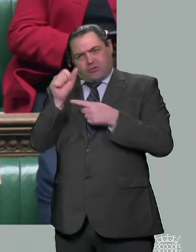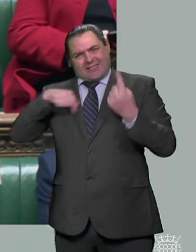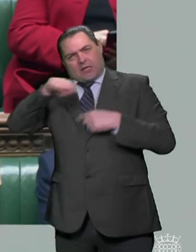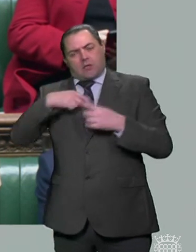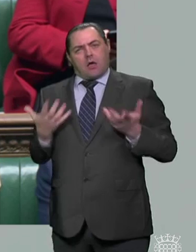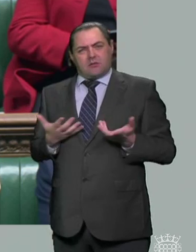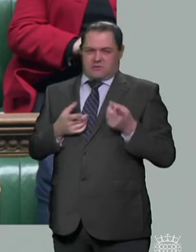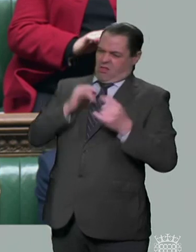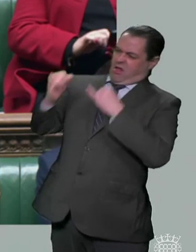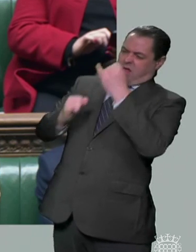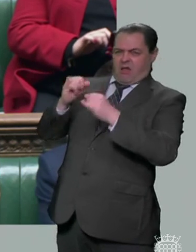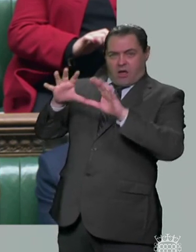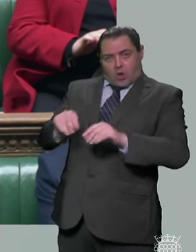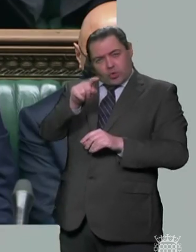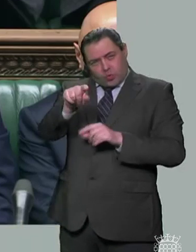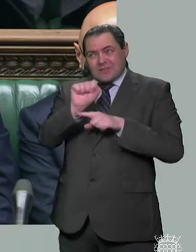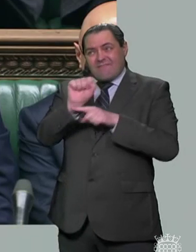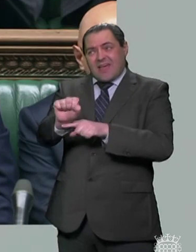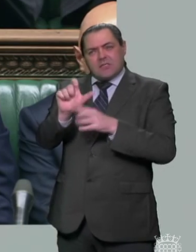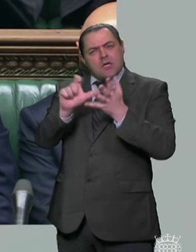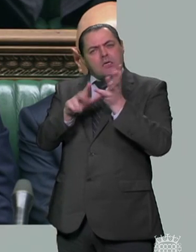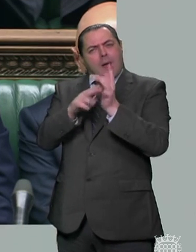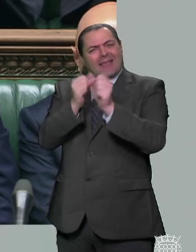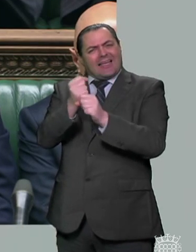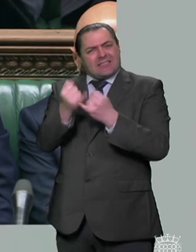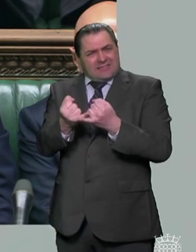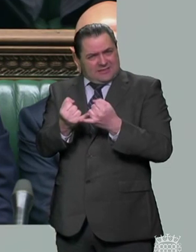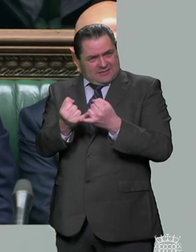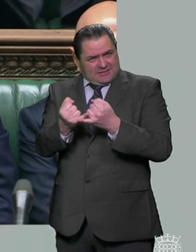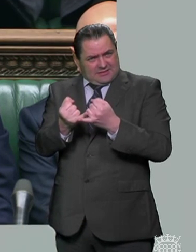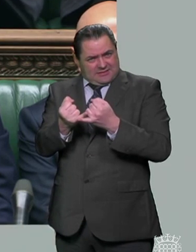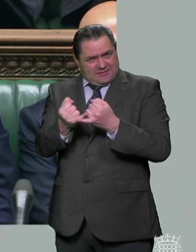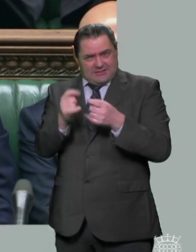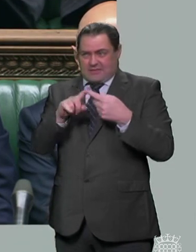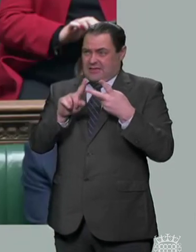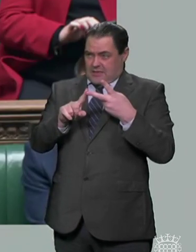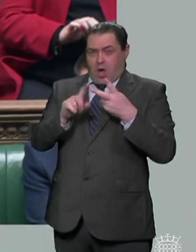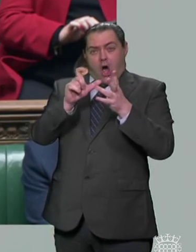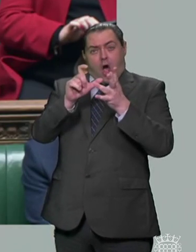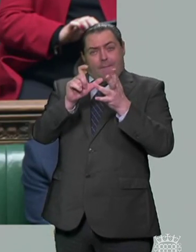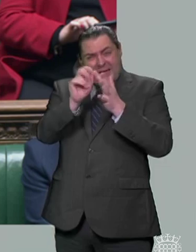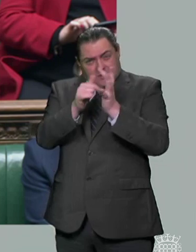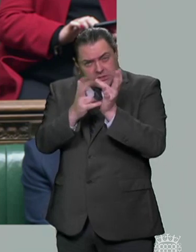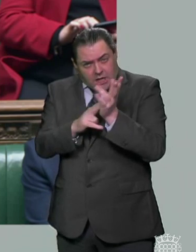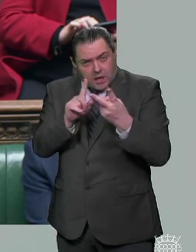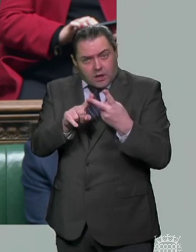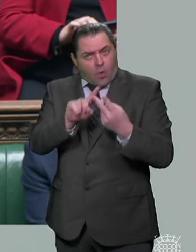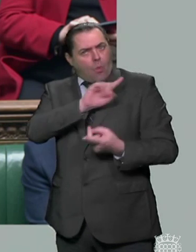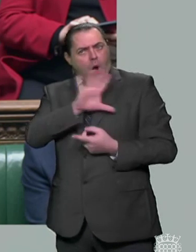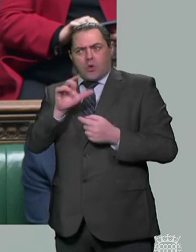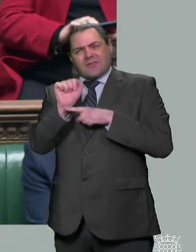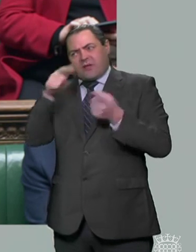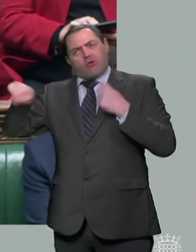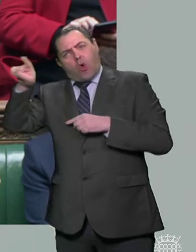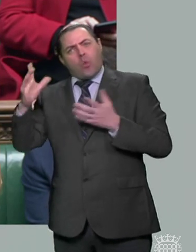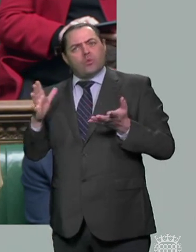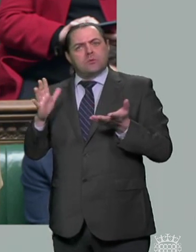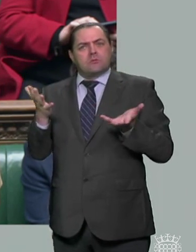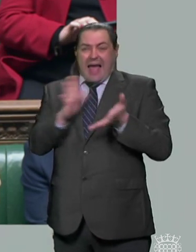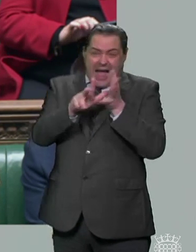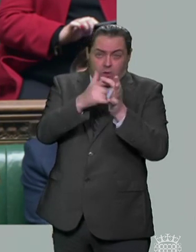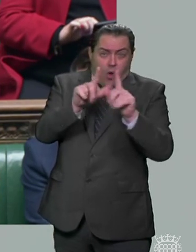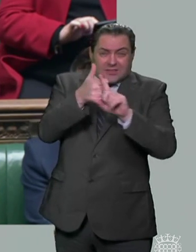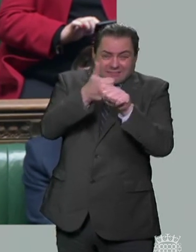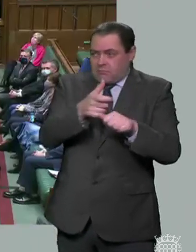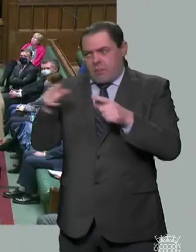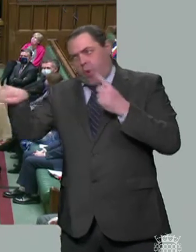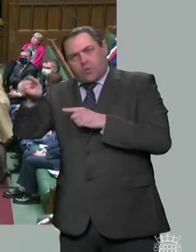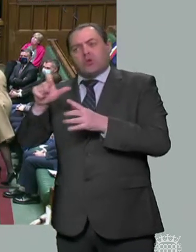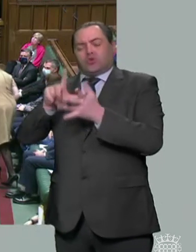If he was happy to defend Dominic Cummings, the former Health Secretary and Owen Paterson, why will he not defend those public servants who are actually doing the right thing?